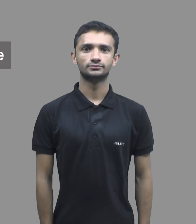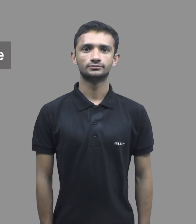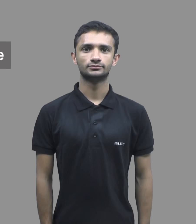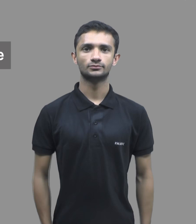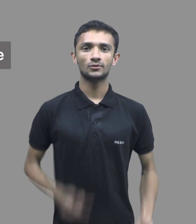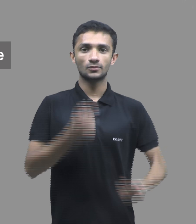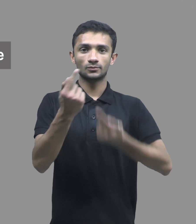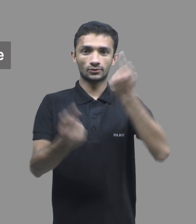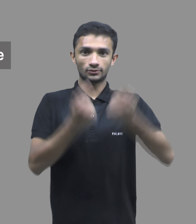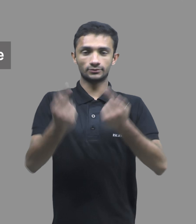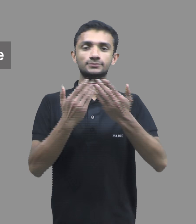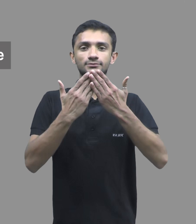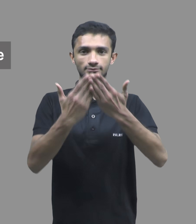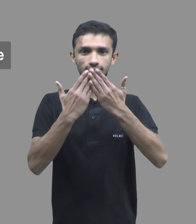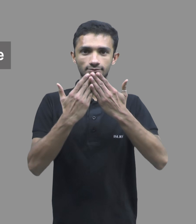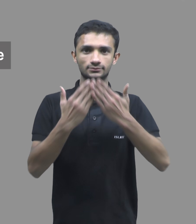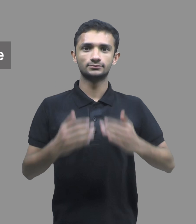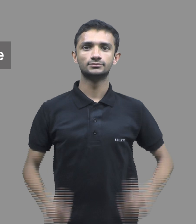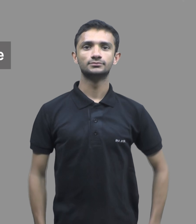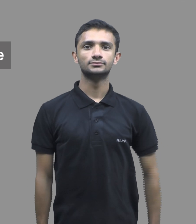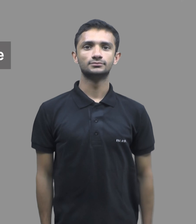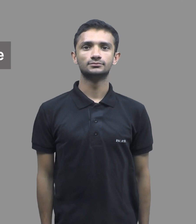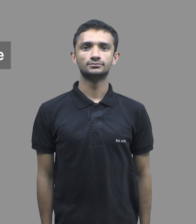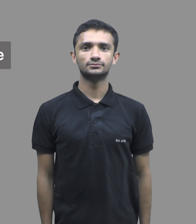Political Science